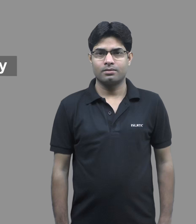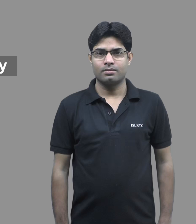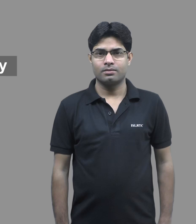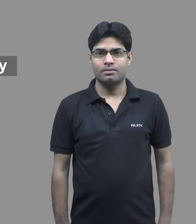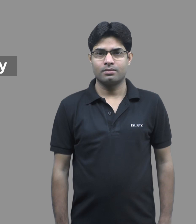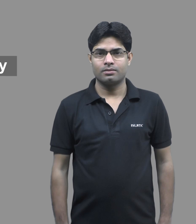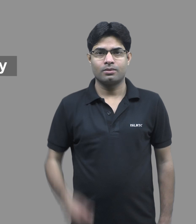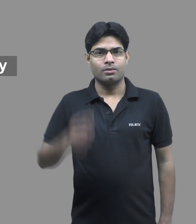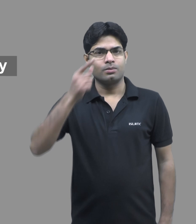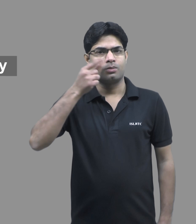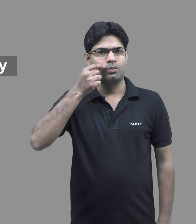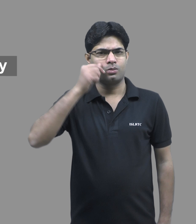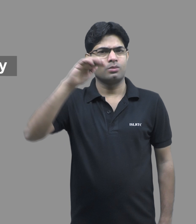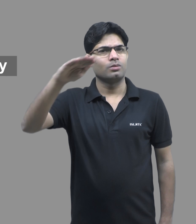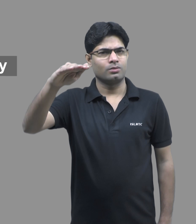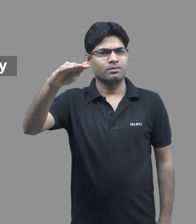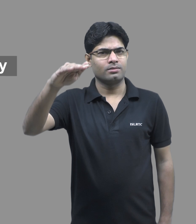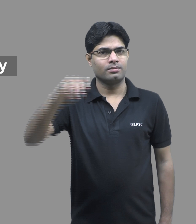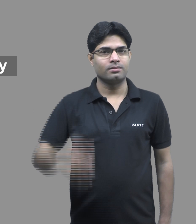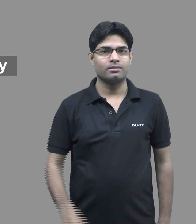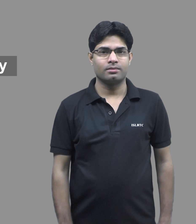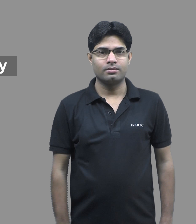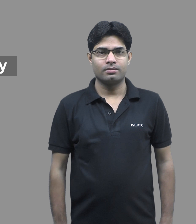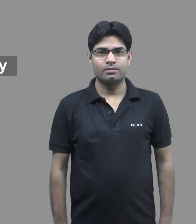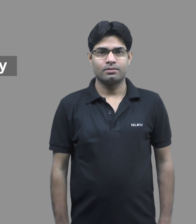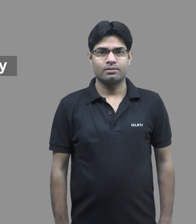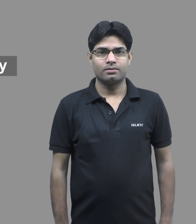Boy